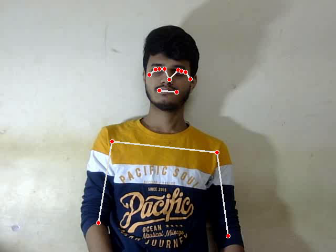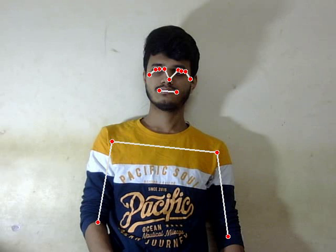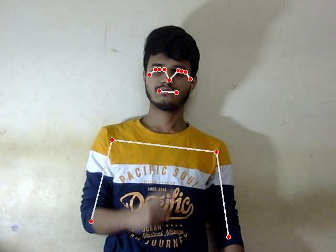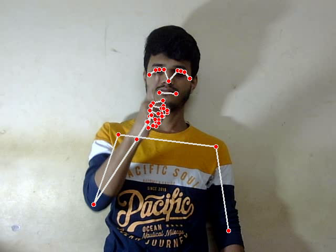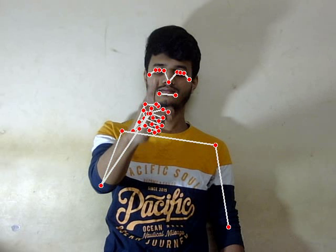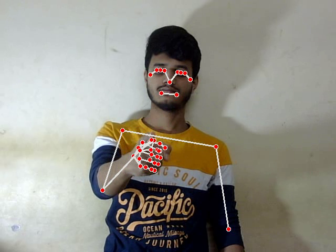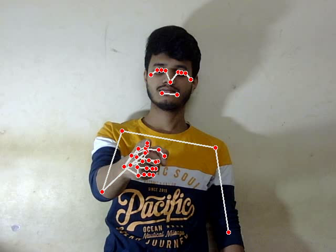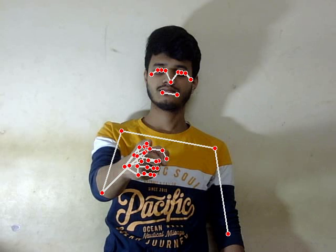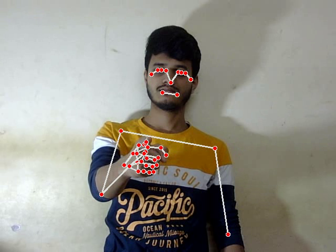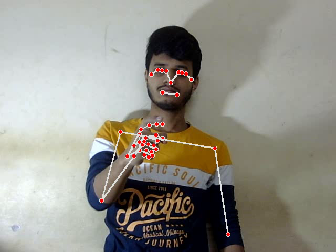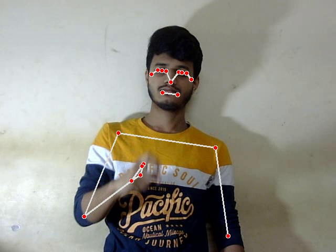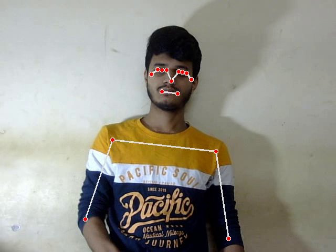you